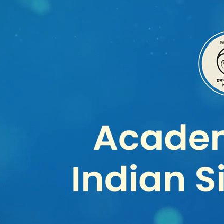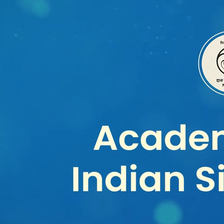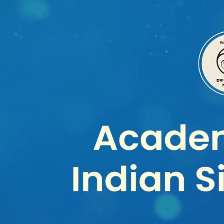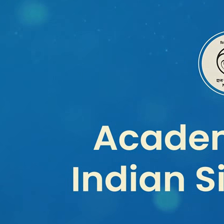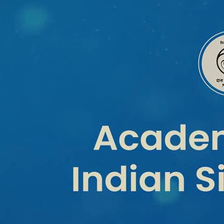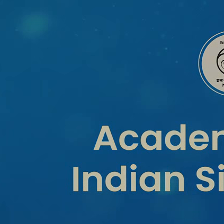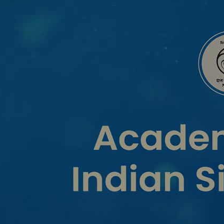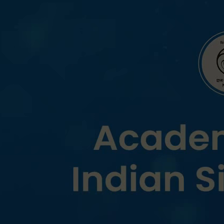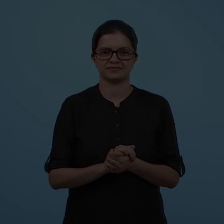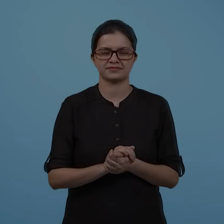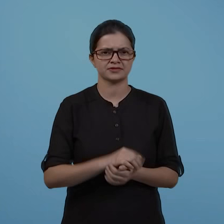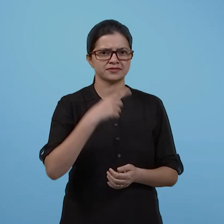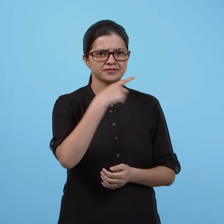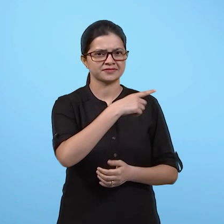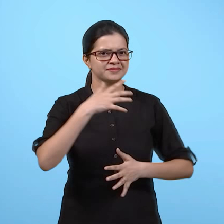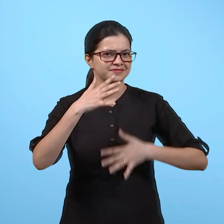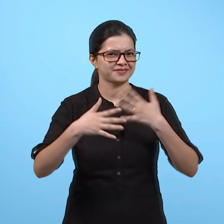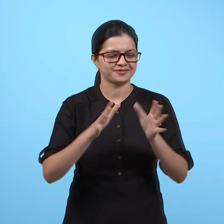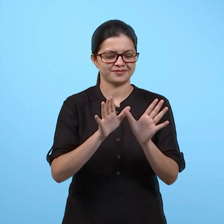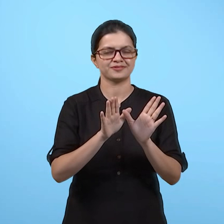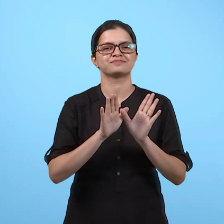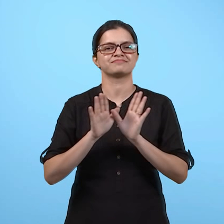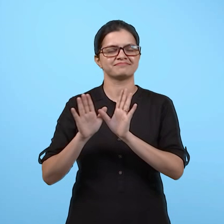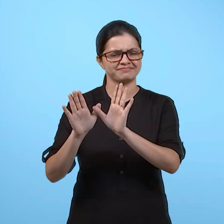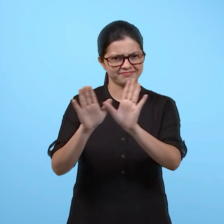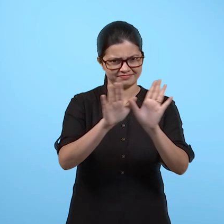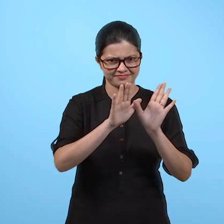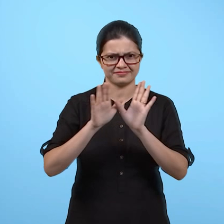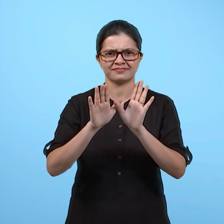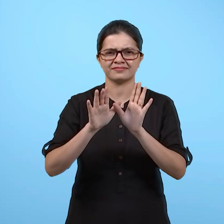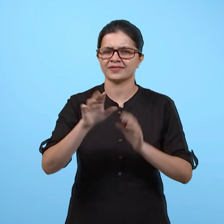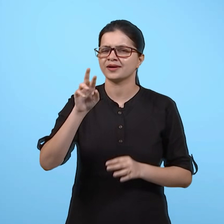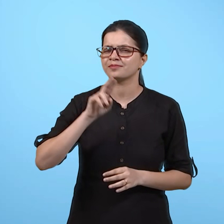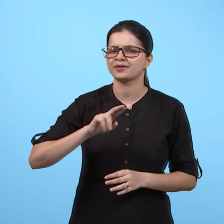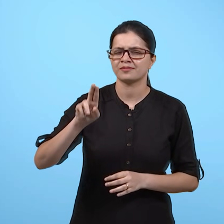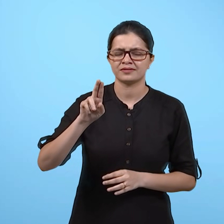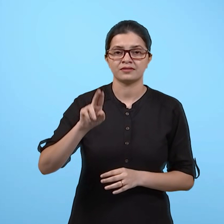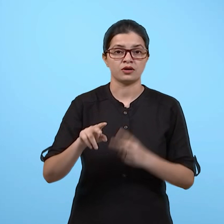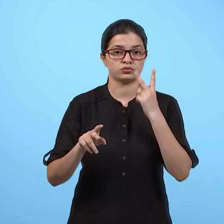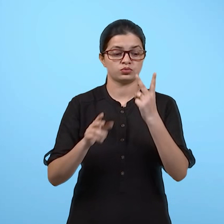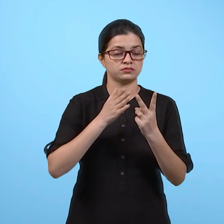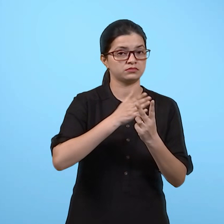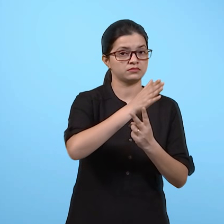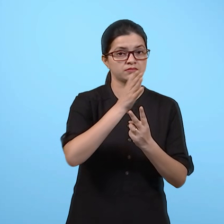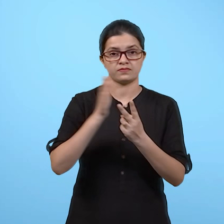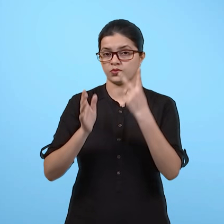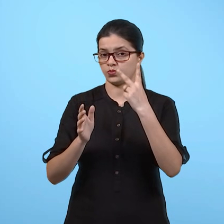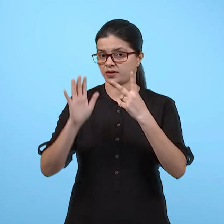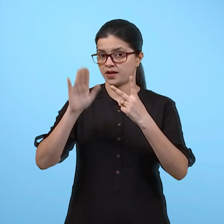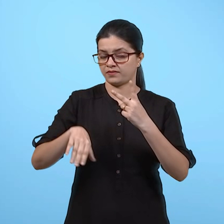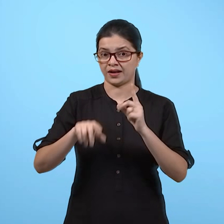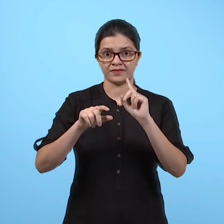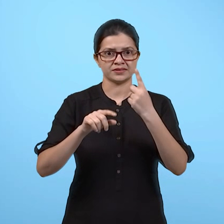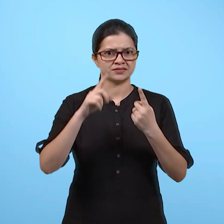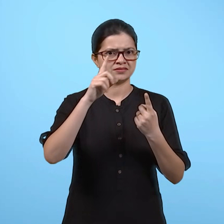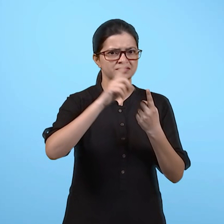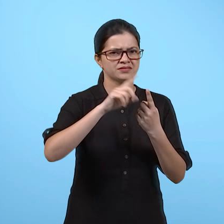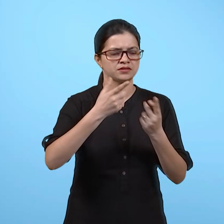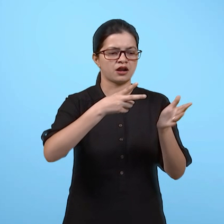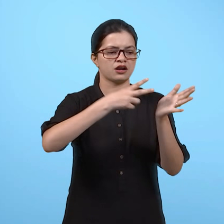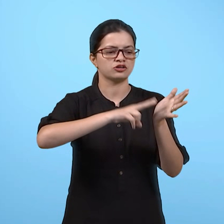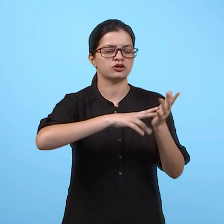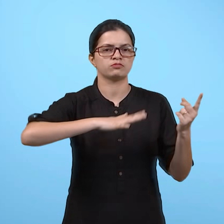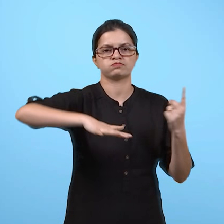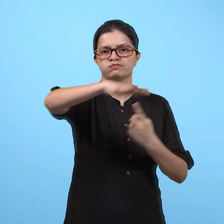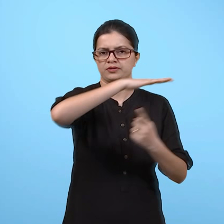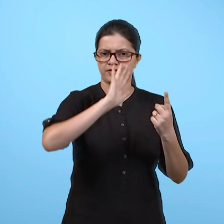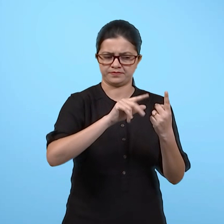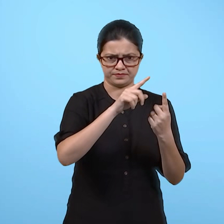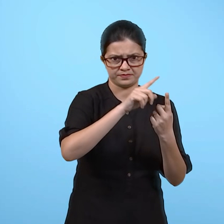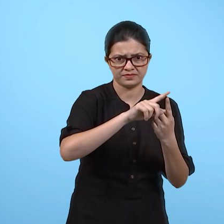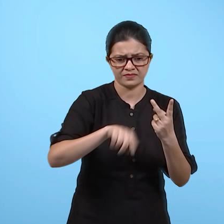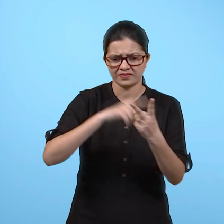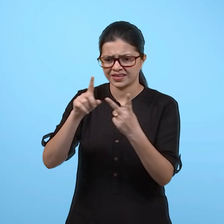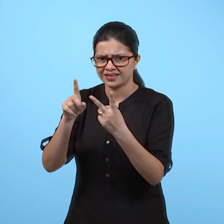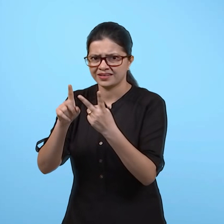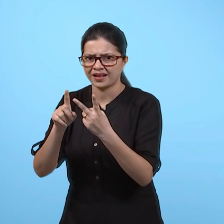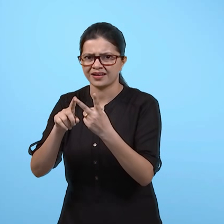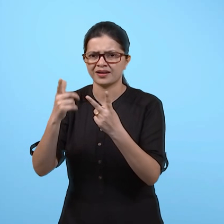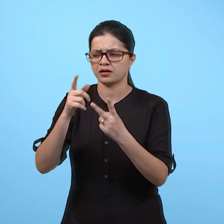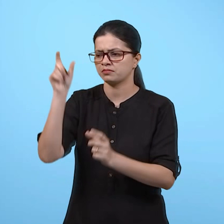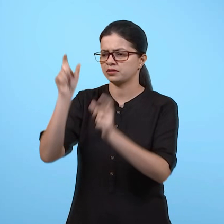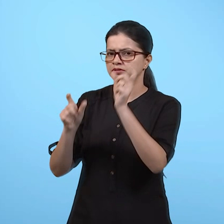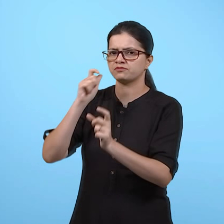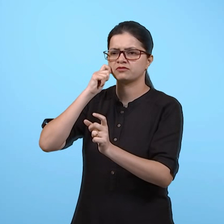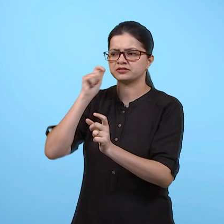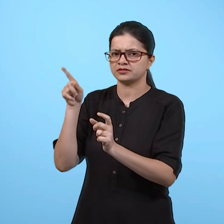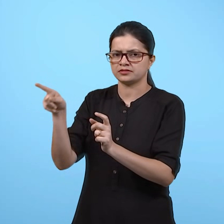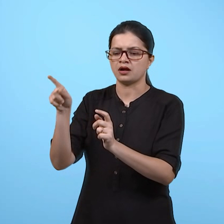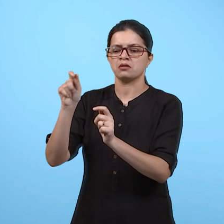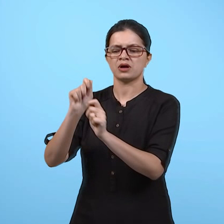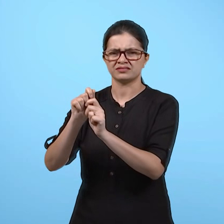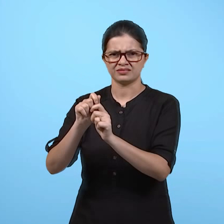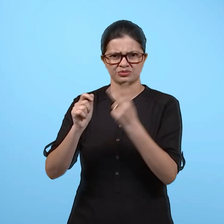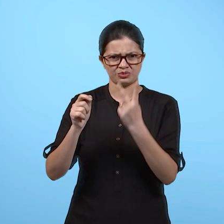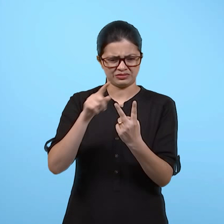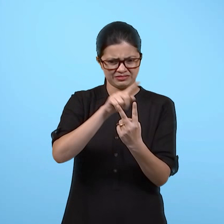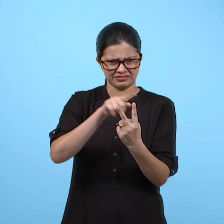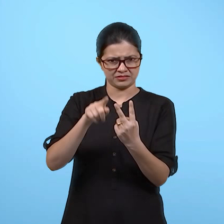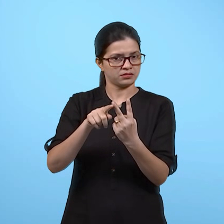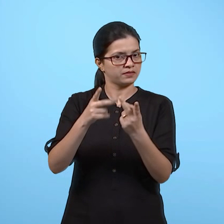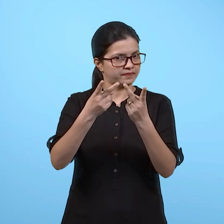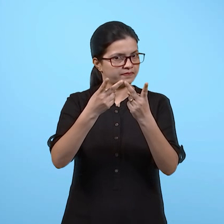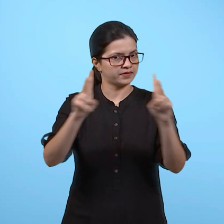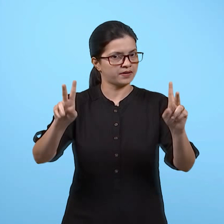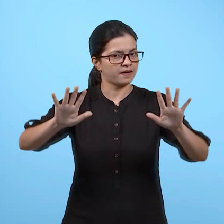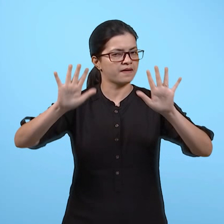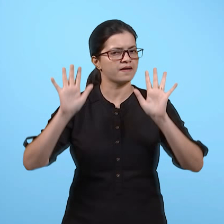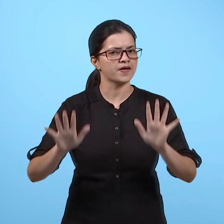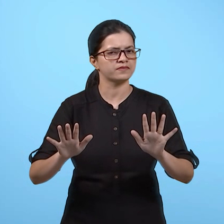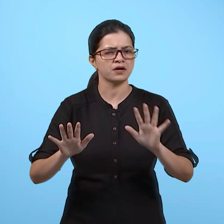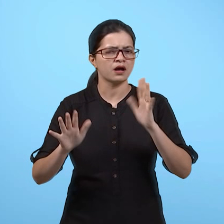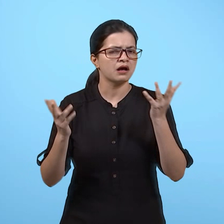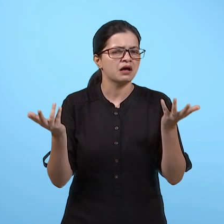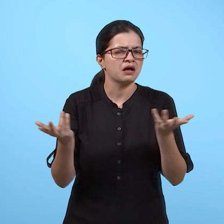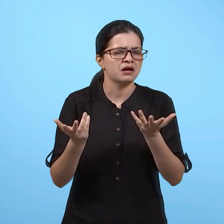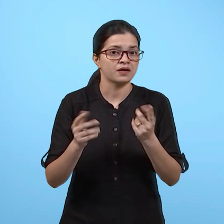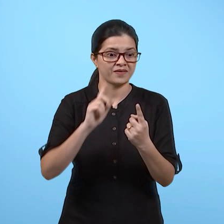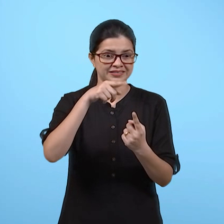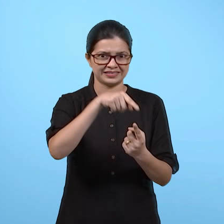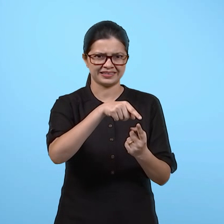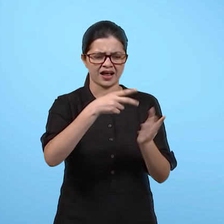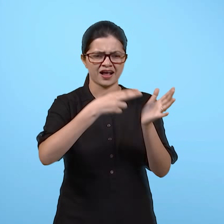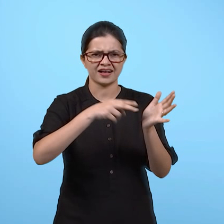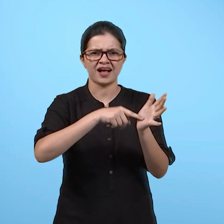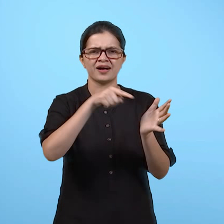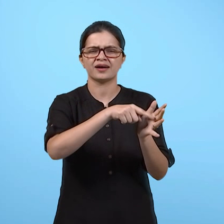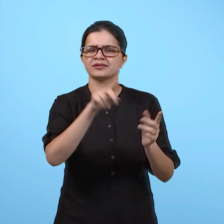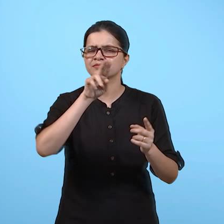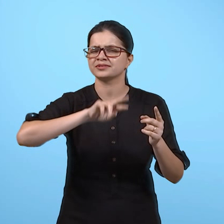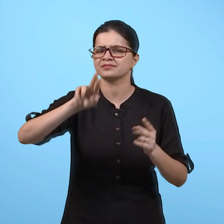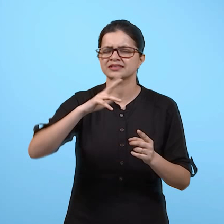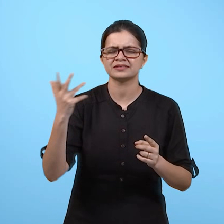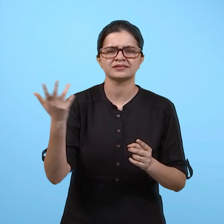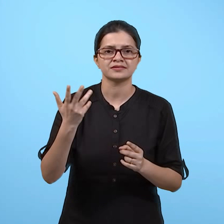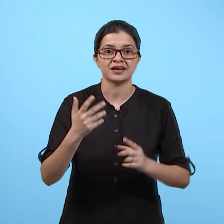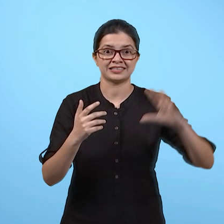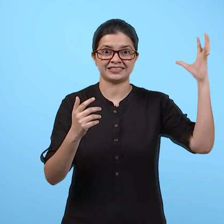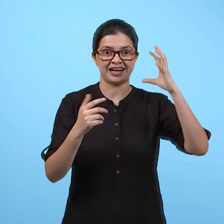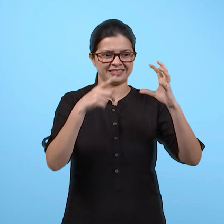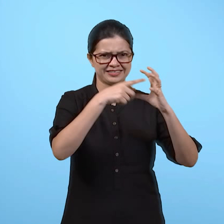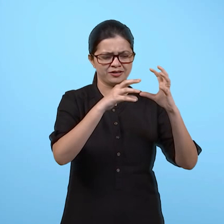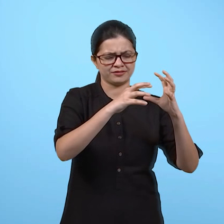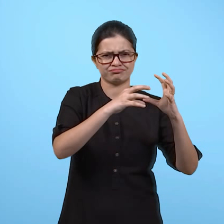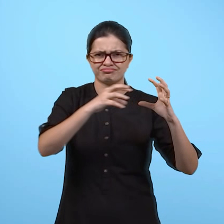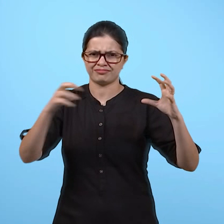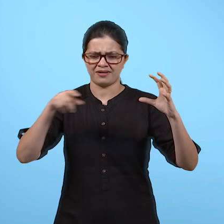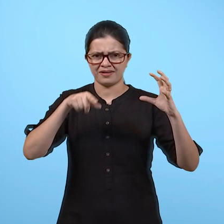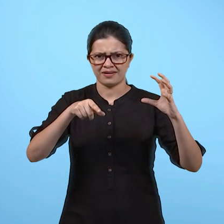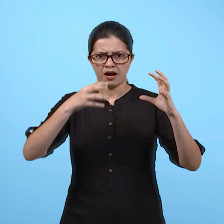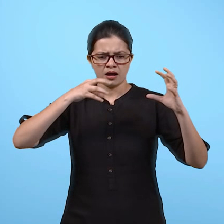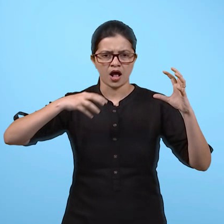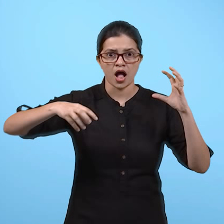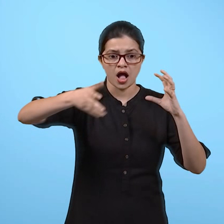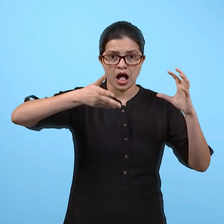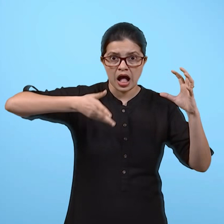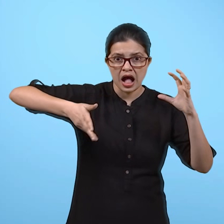Satellite A satellite can be natural or man-made. So there are two different signs for a natural satellite and a man-made satellite.